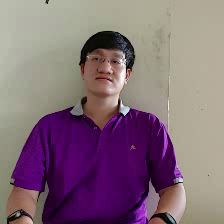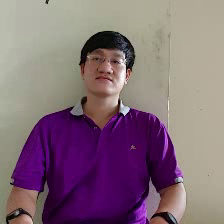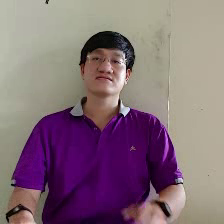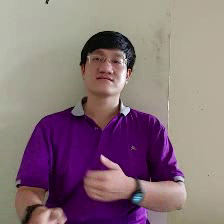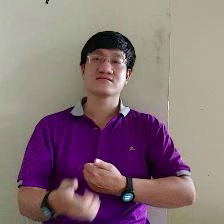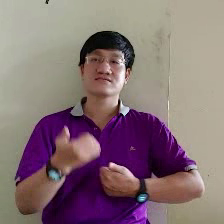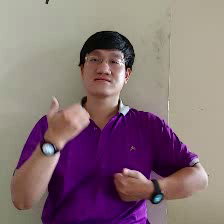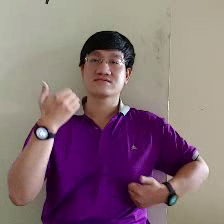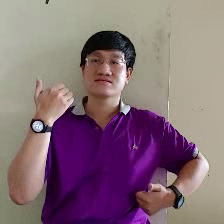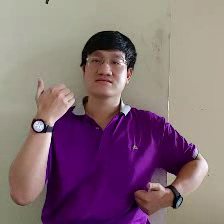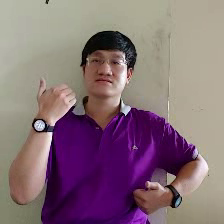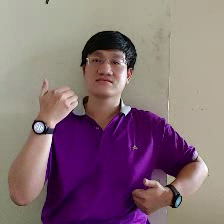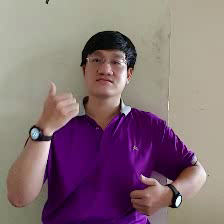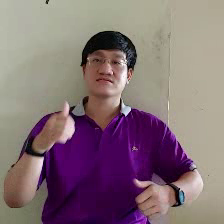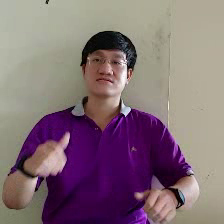Kết hôn